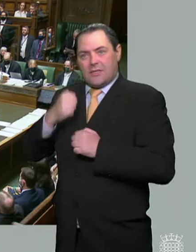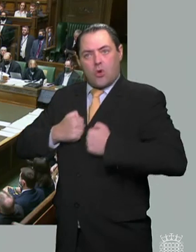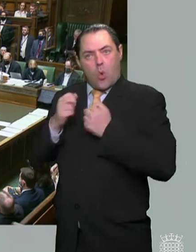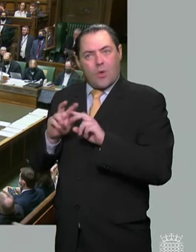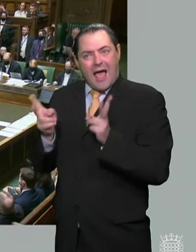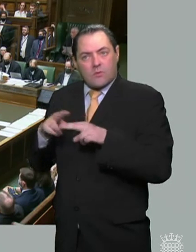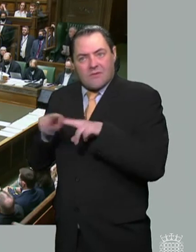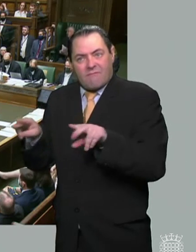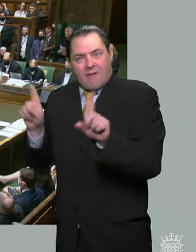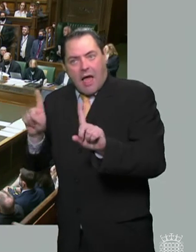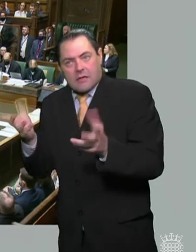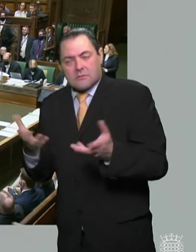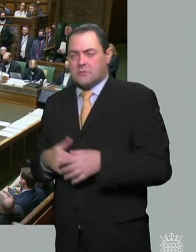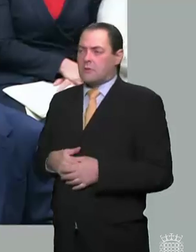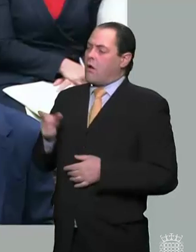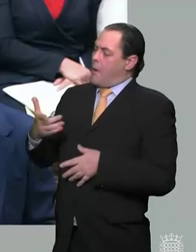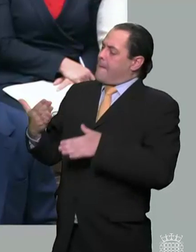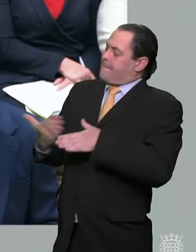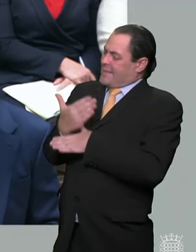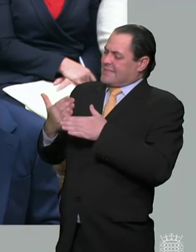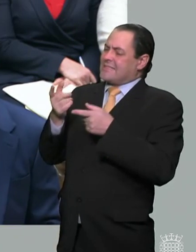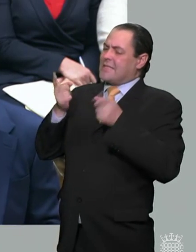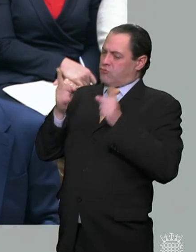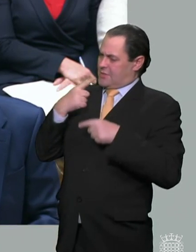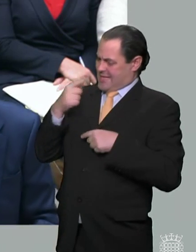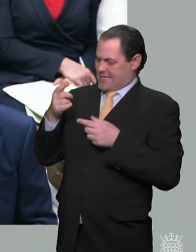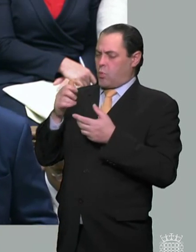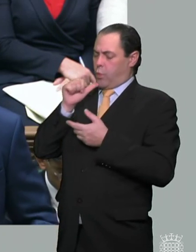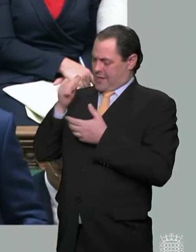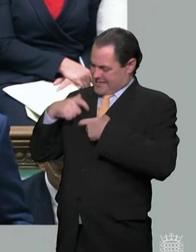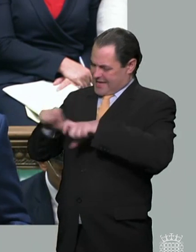The Business Secretary has made it very clear that energy supplies will continue and that our No.